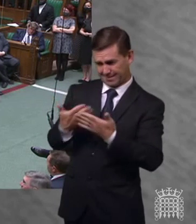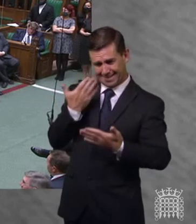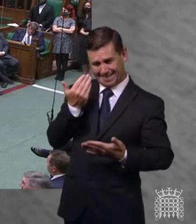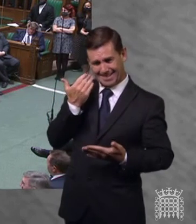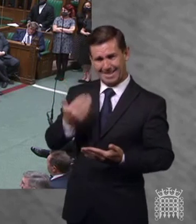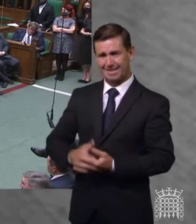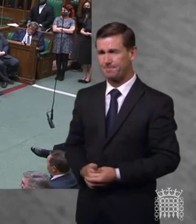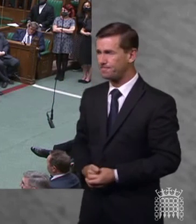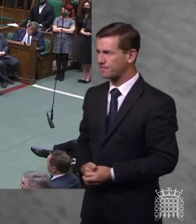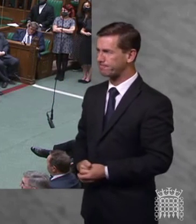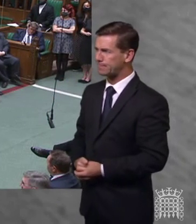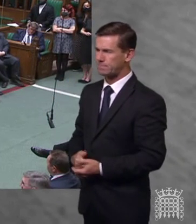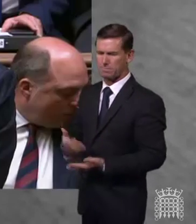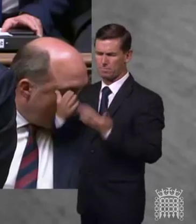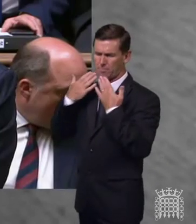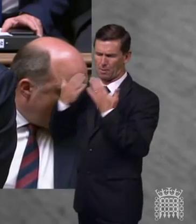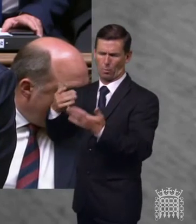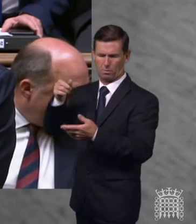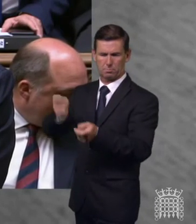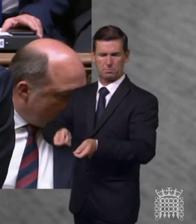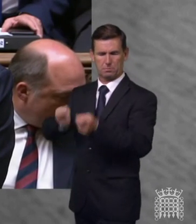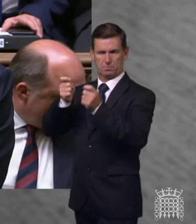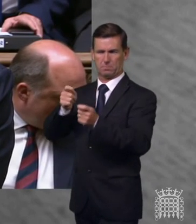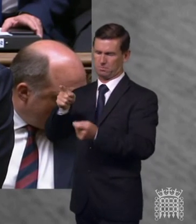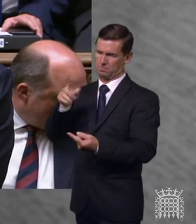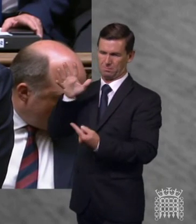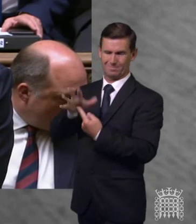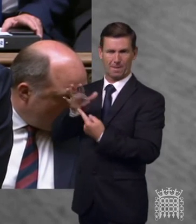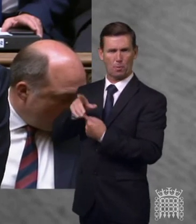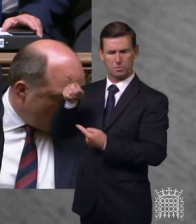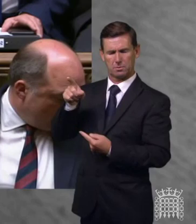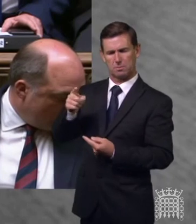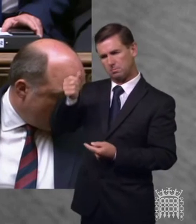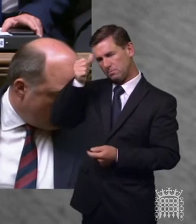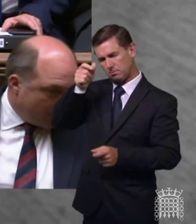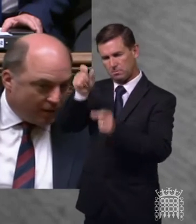I thank the honourable Gentleman for raising the very needy case that he does.